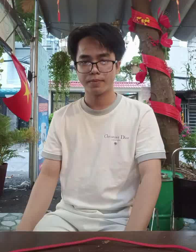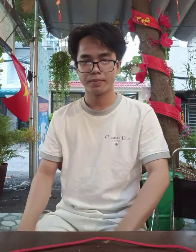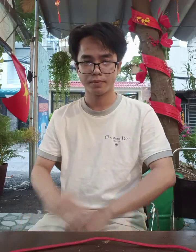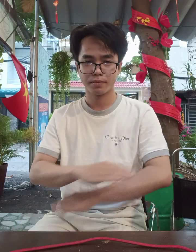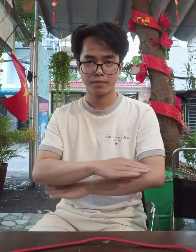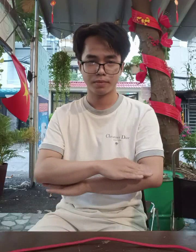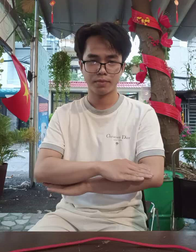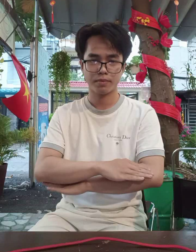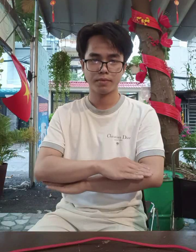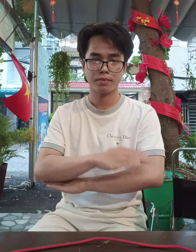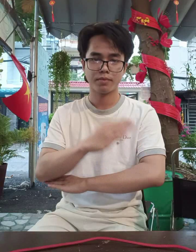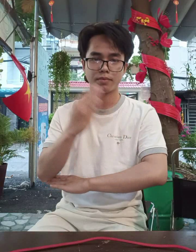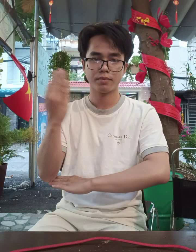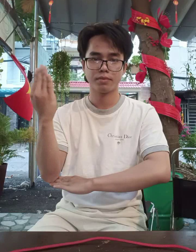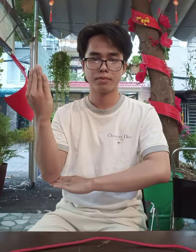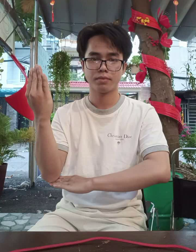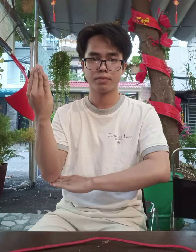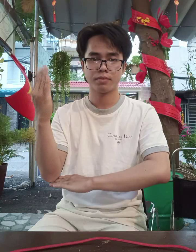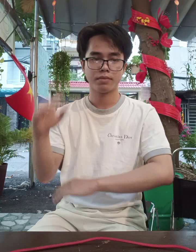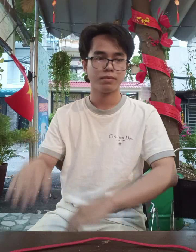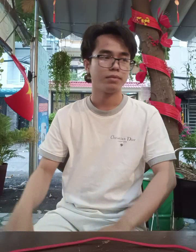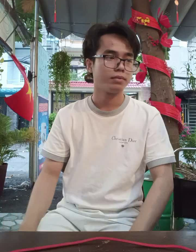buoi sang